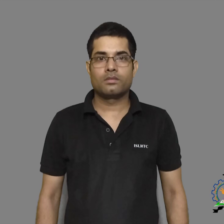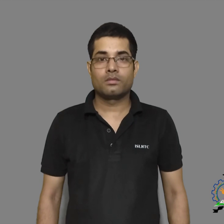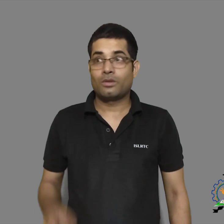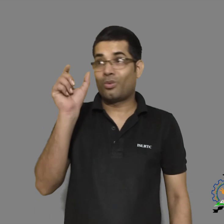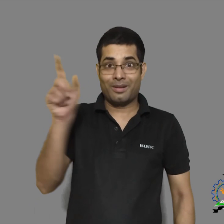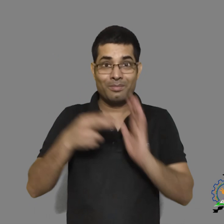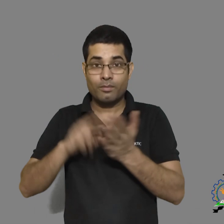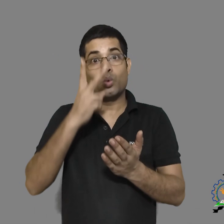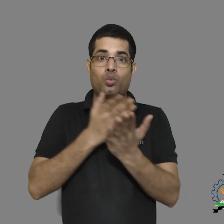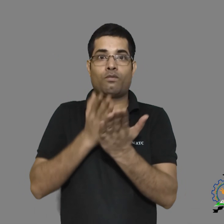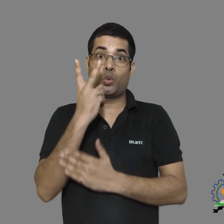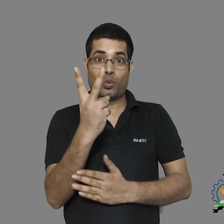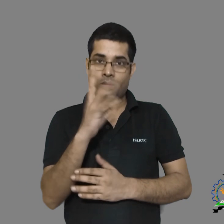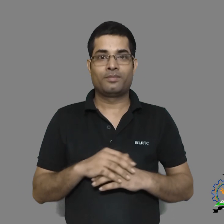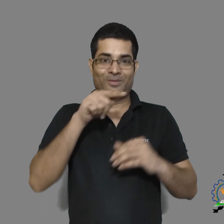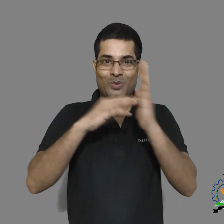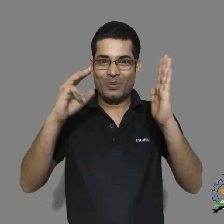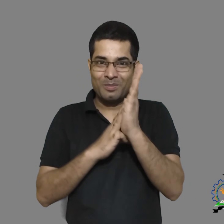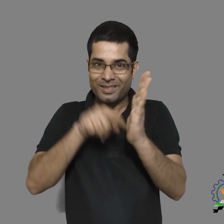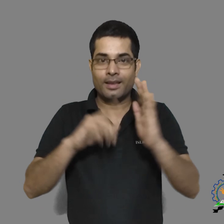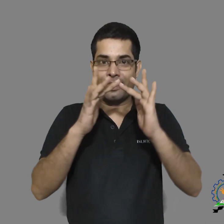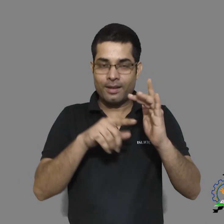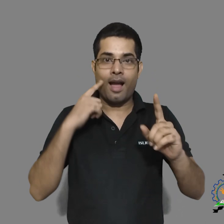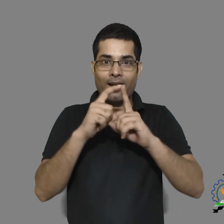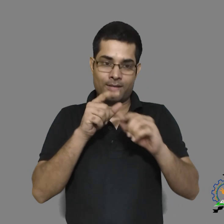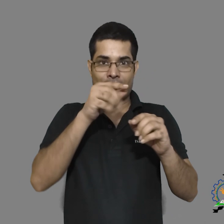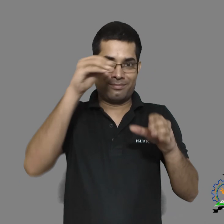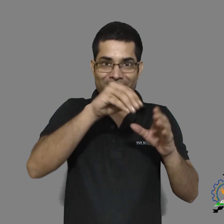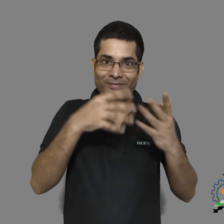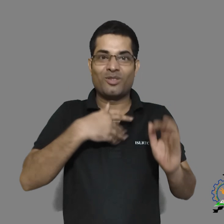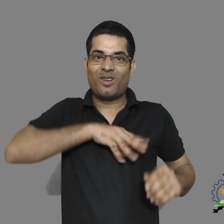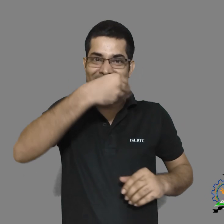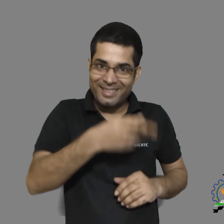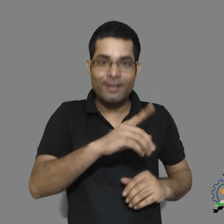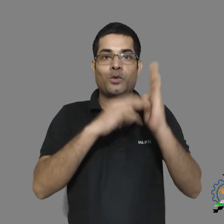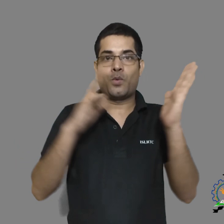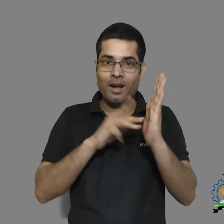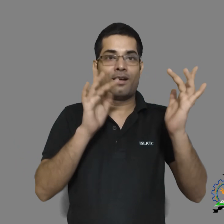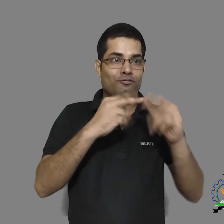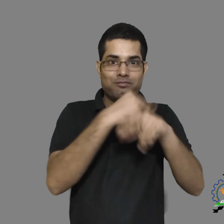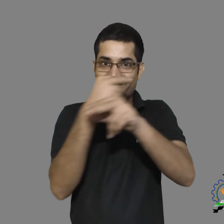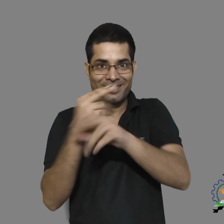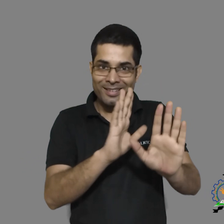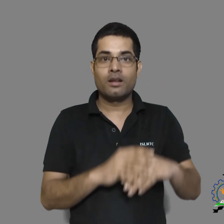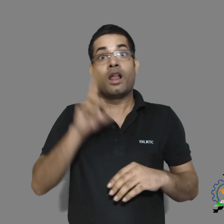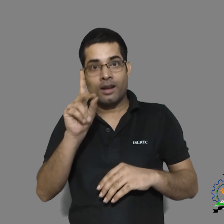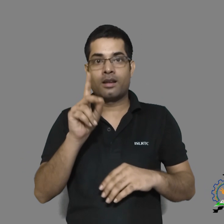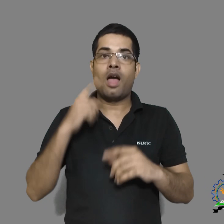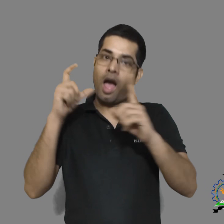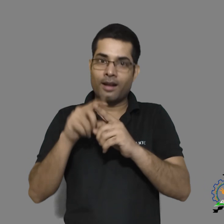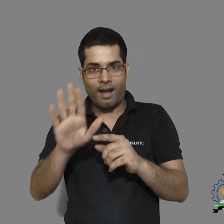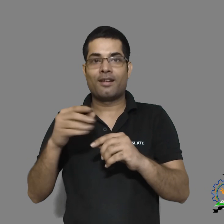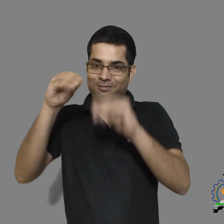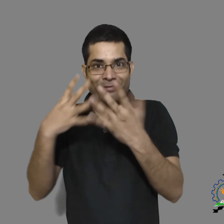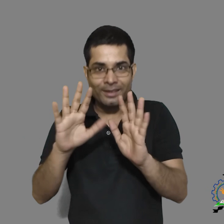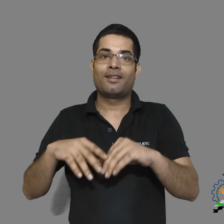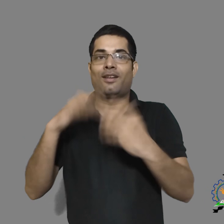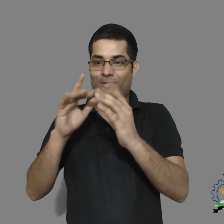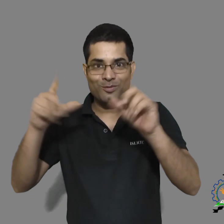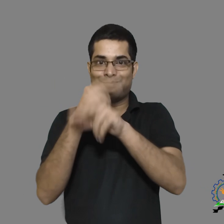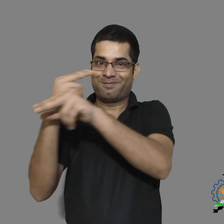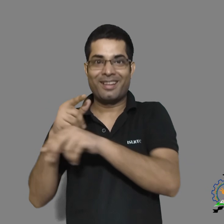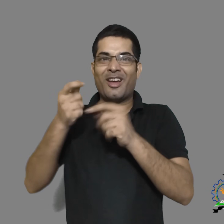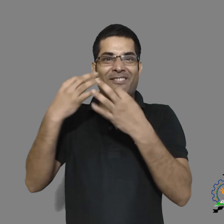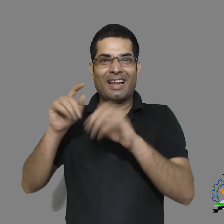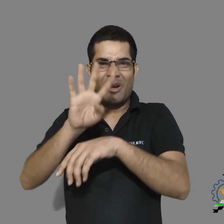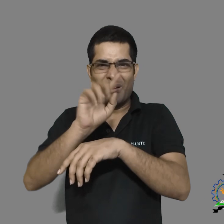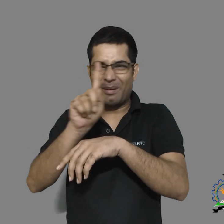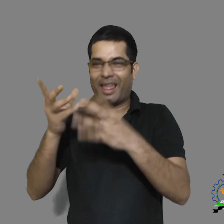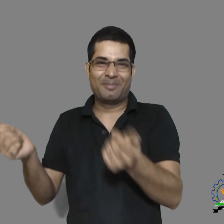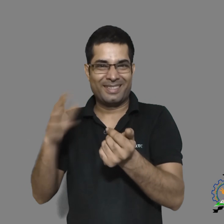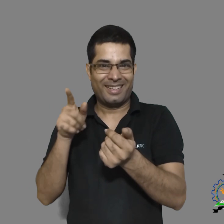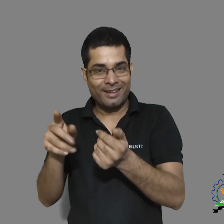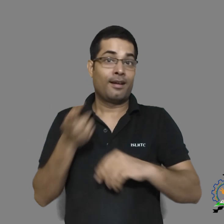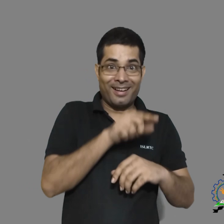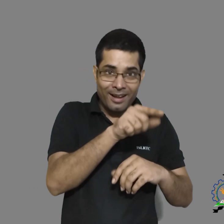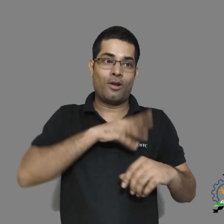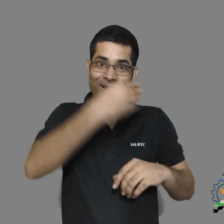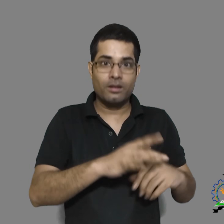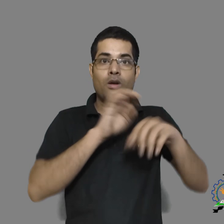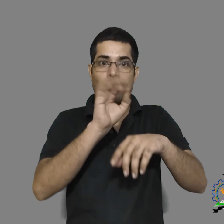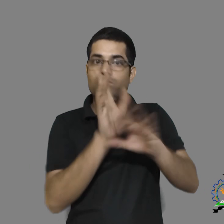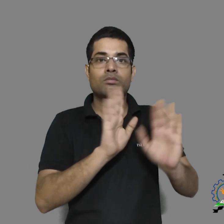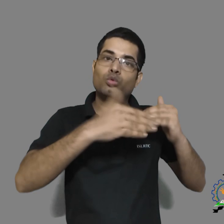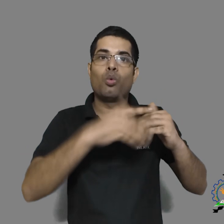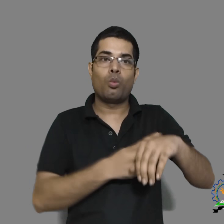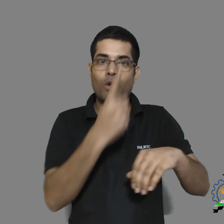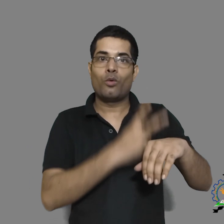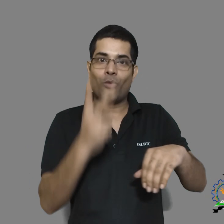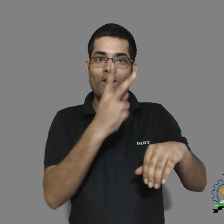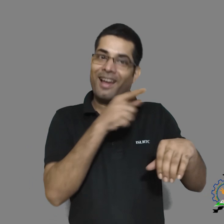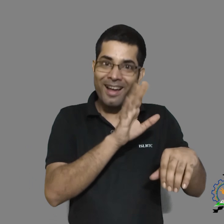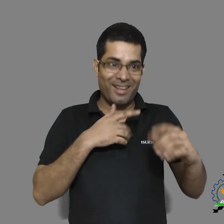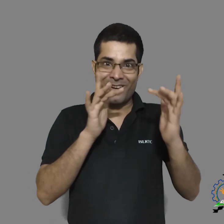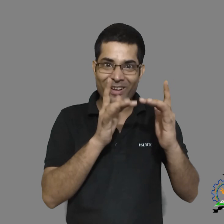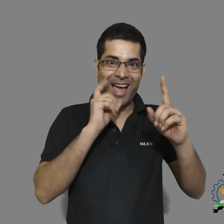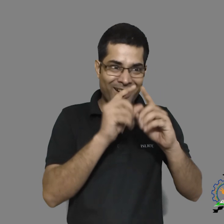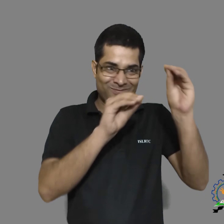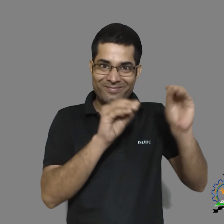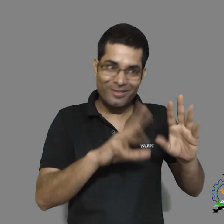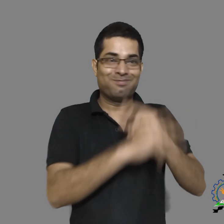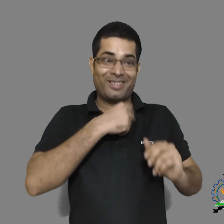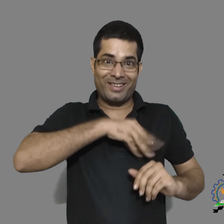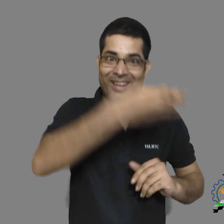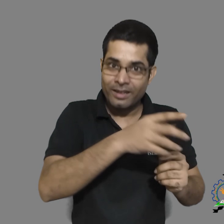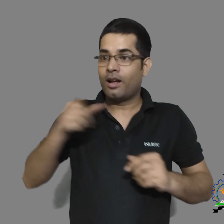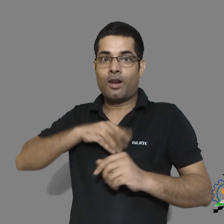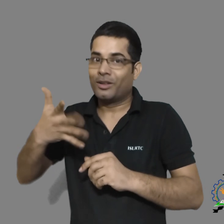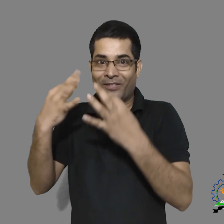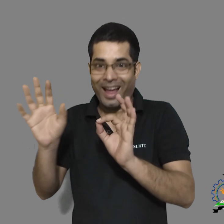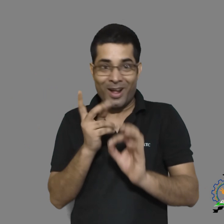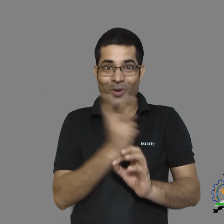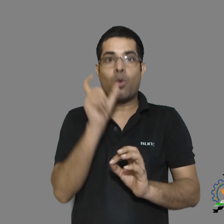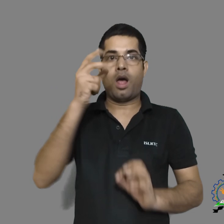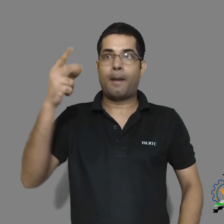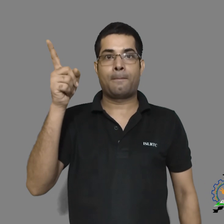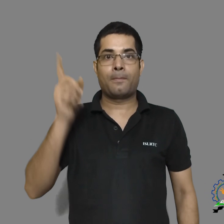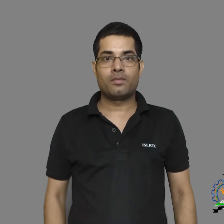User Type